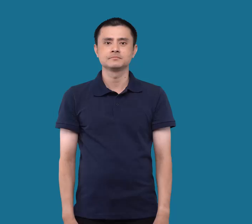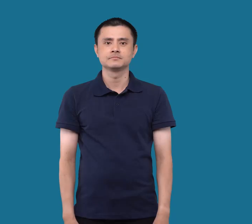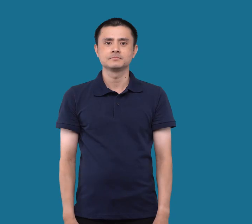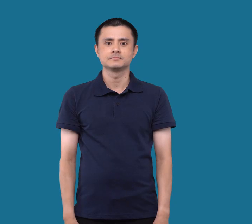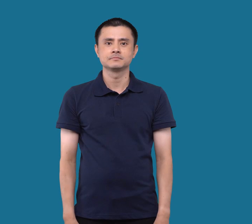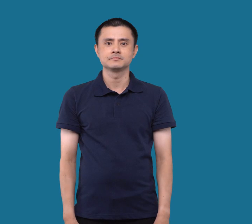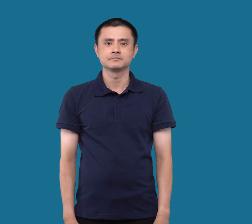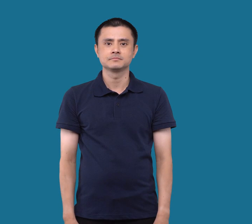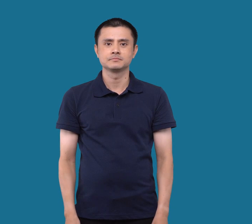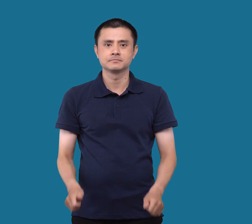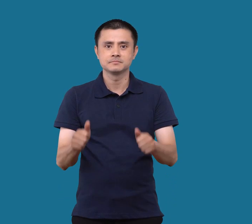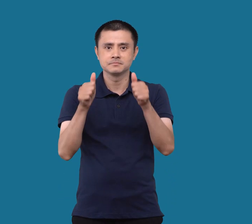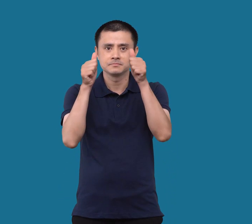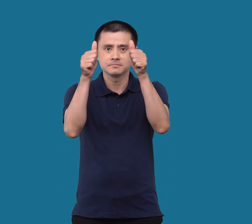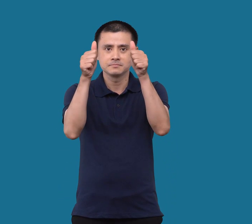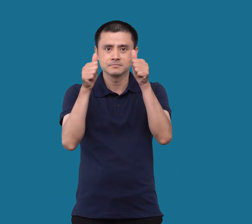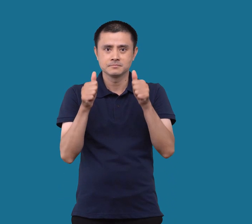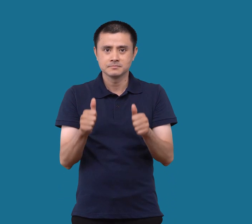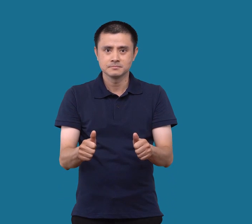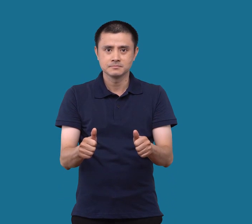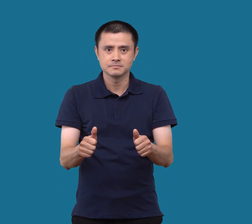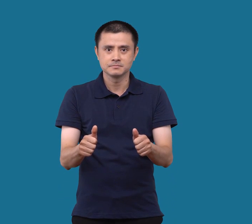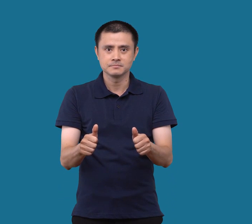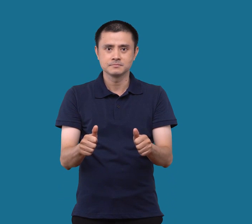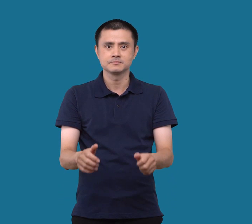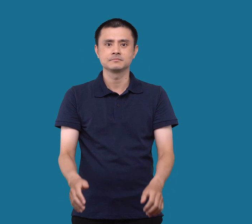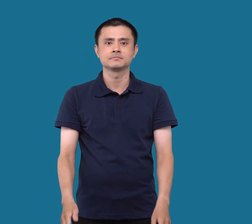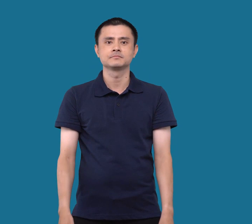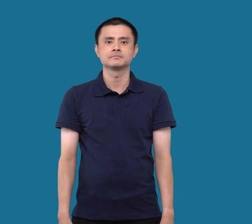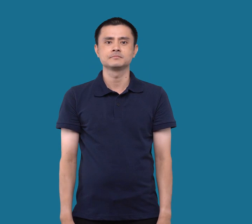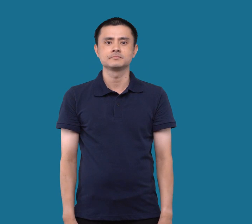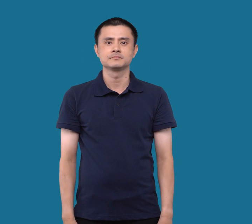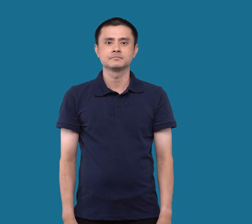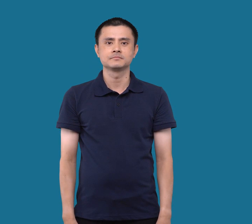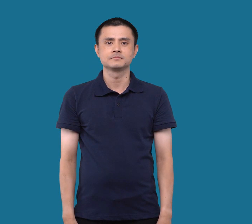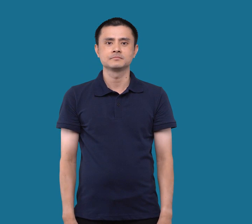áp phích